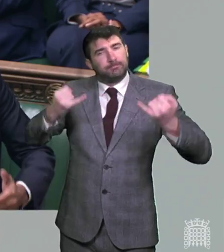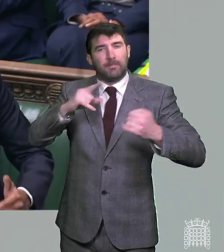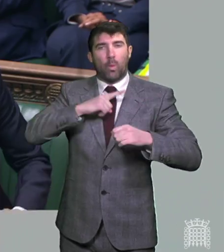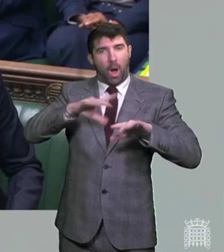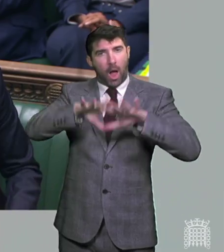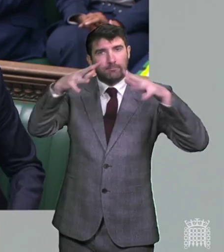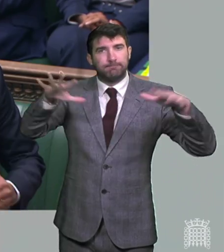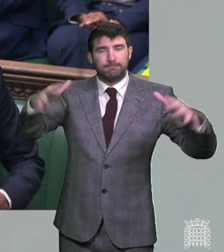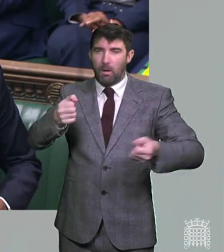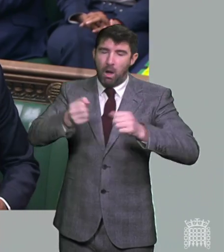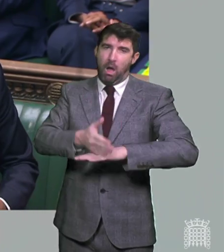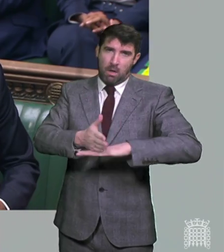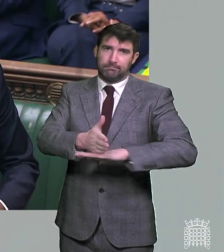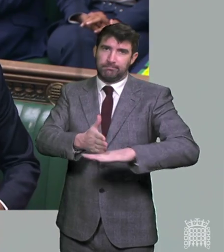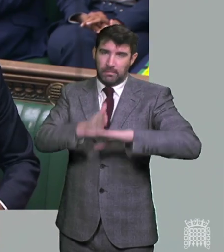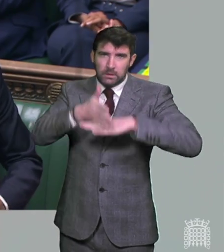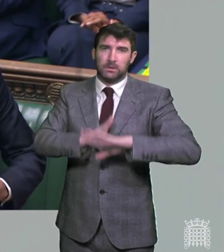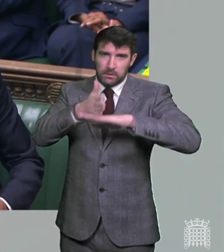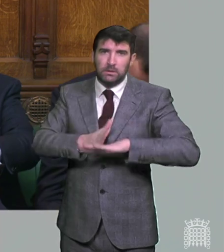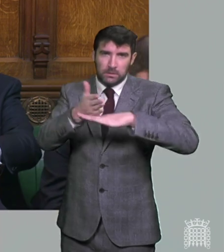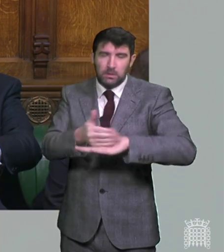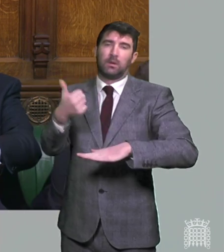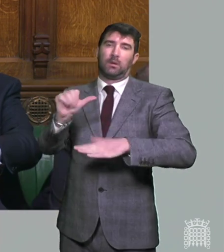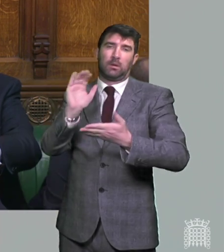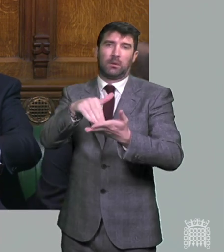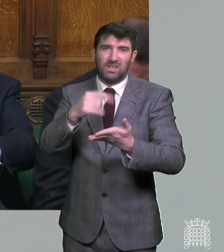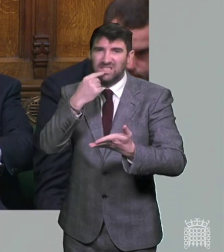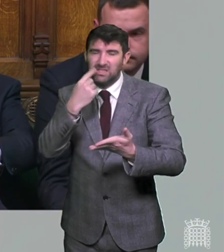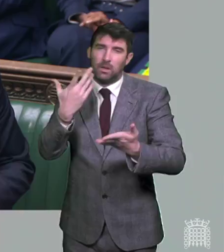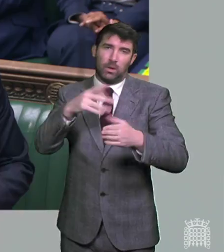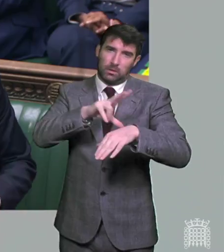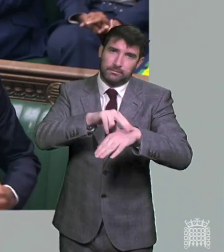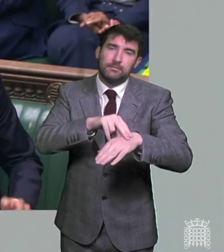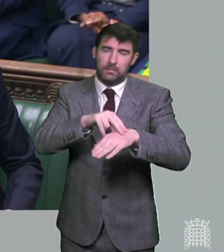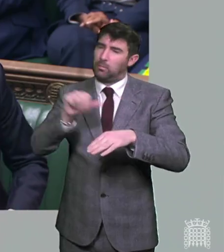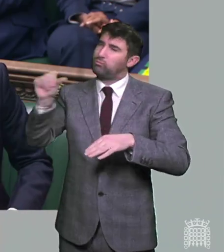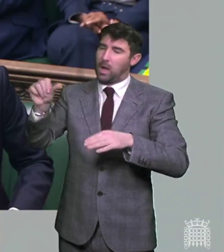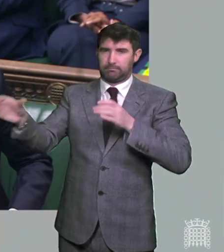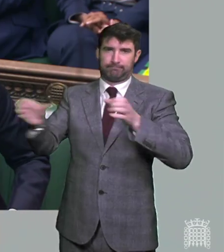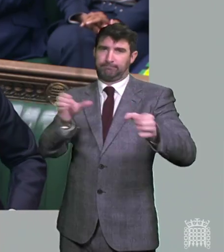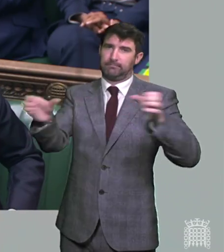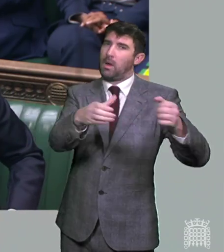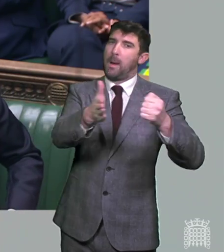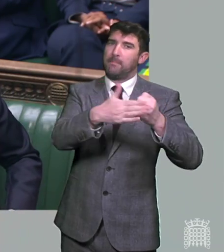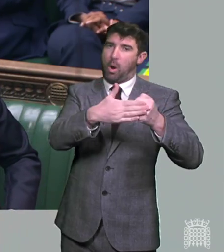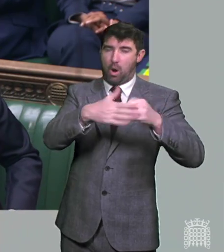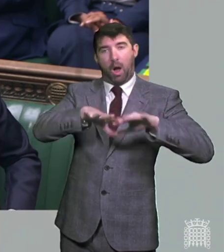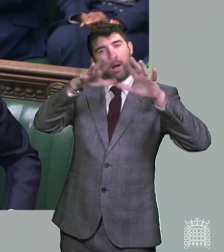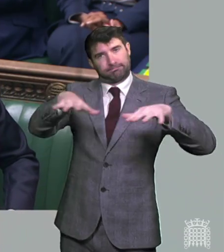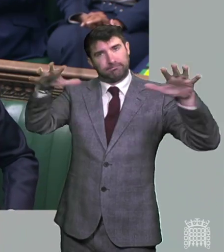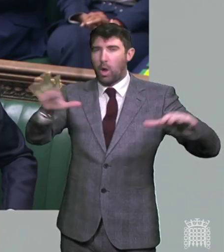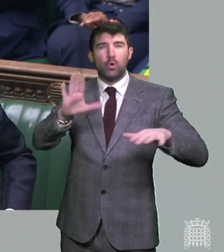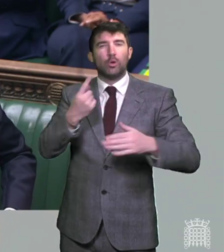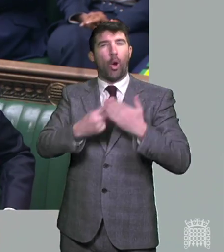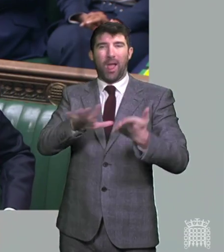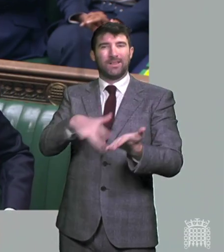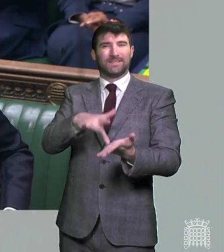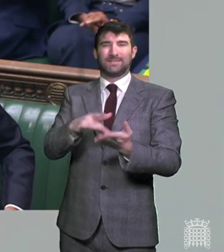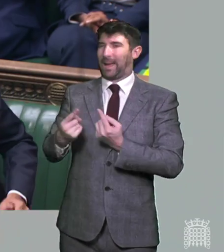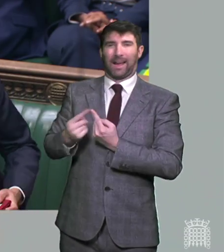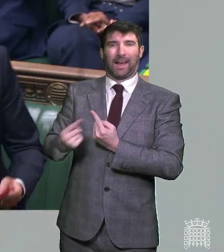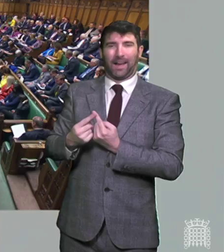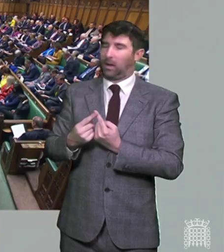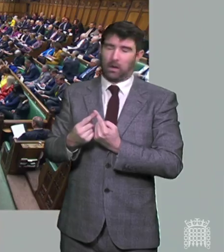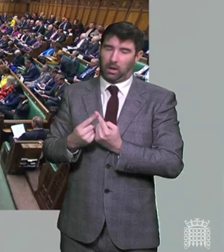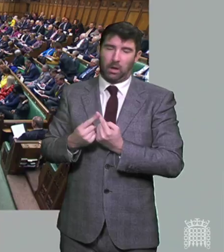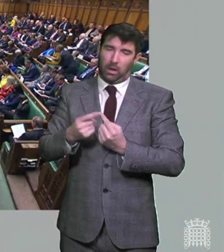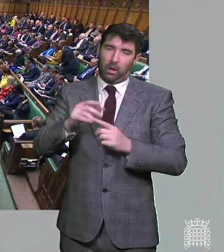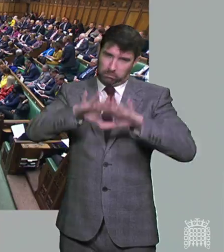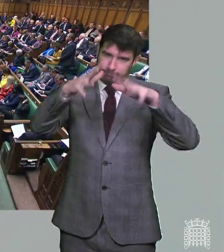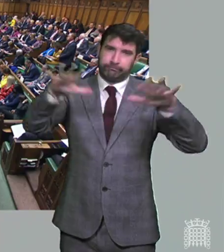He has my assurance that we will continue to prioritise both dentistry and GP recruitment to make sure that everyone in this country has access to the primary healthcare they need and deserve.